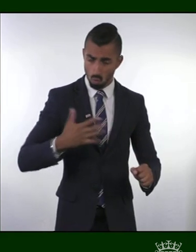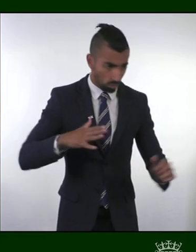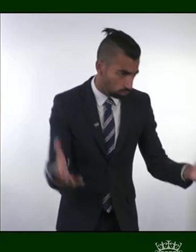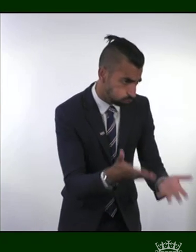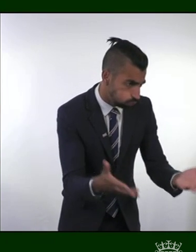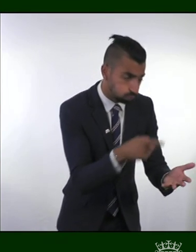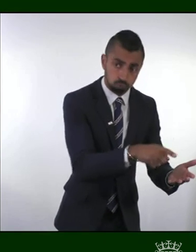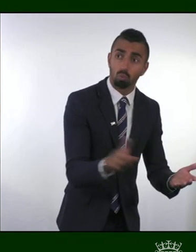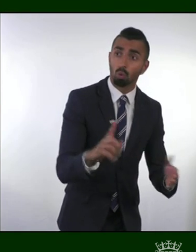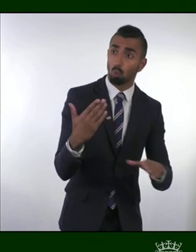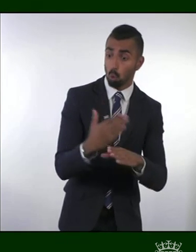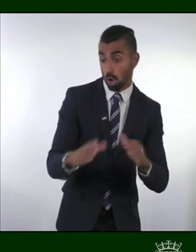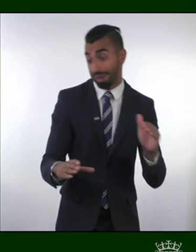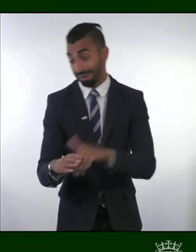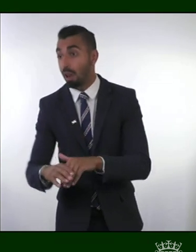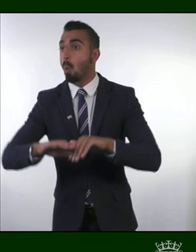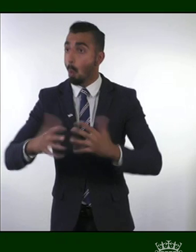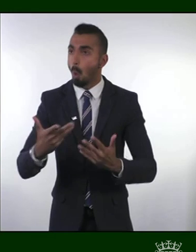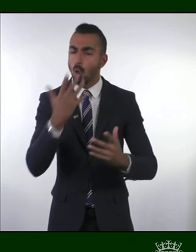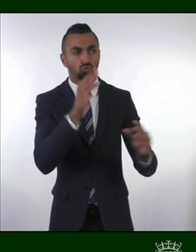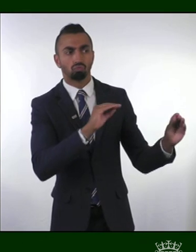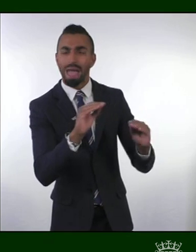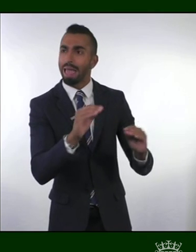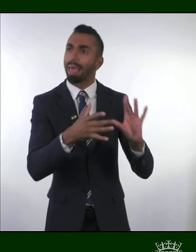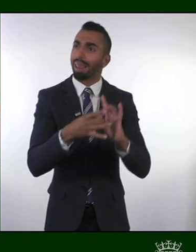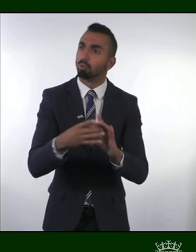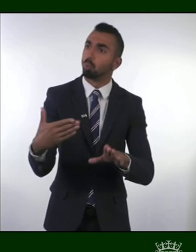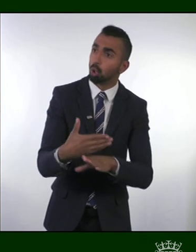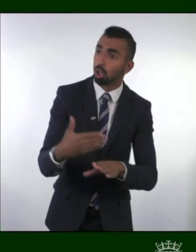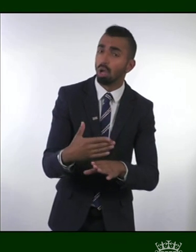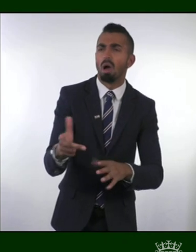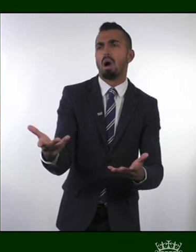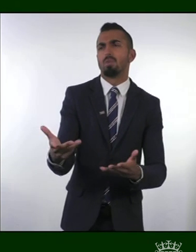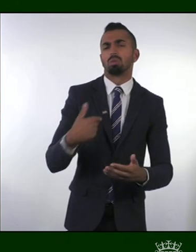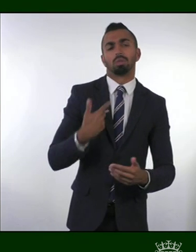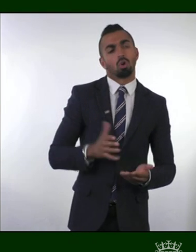In the hierarchy of interventions, that should come first. However, we do have a classroom-based offer.